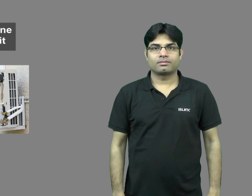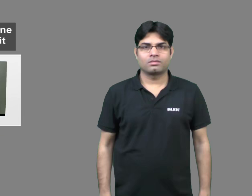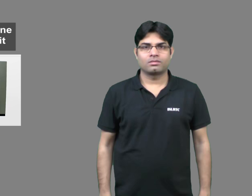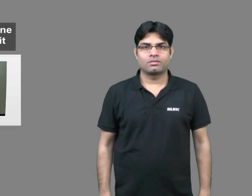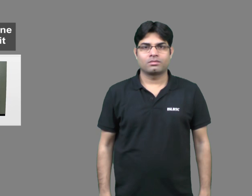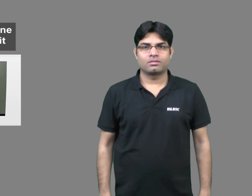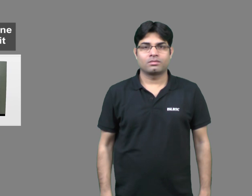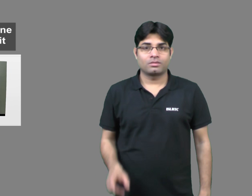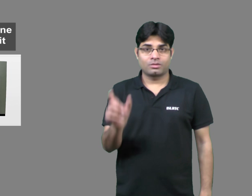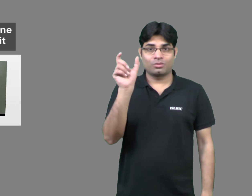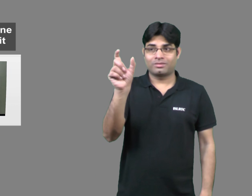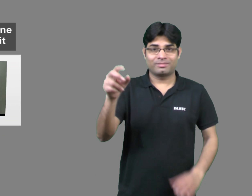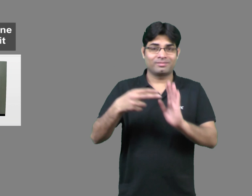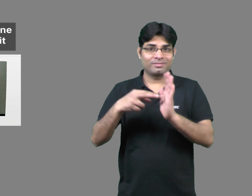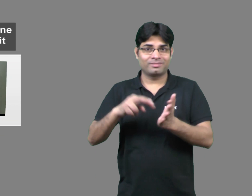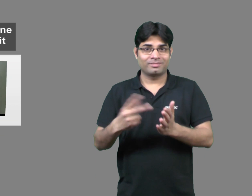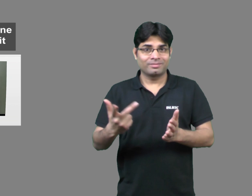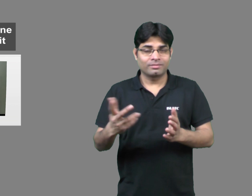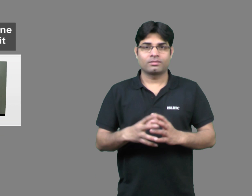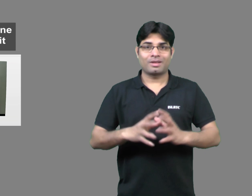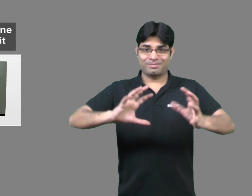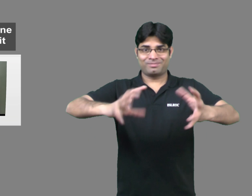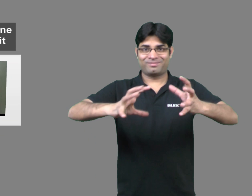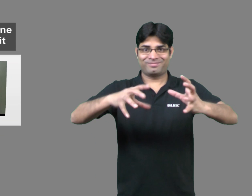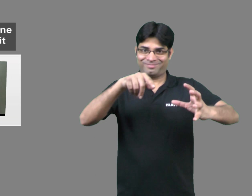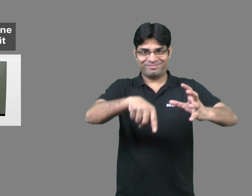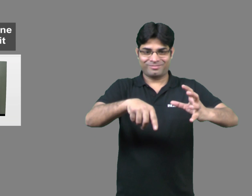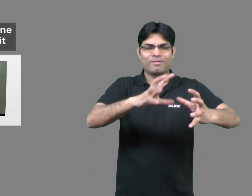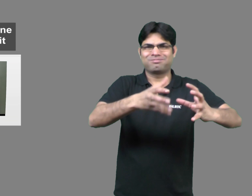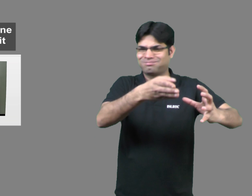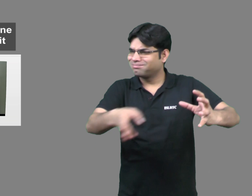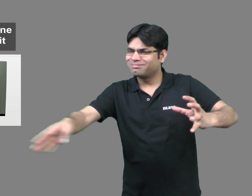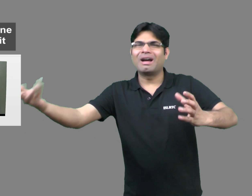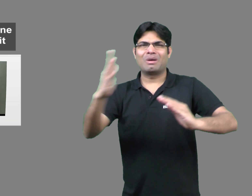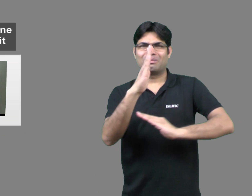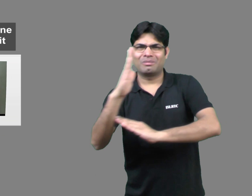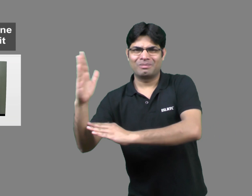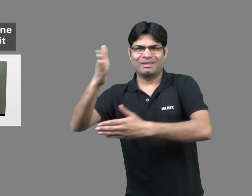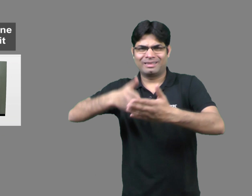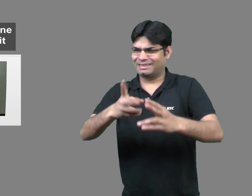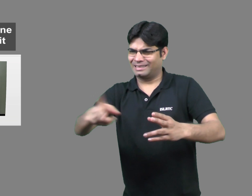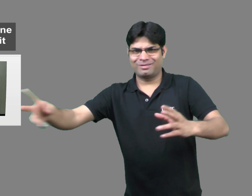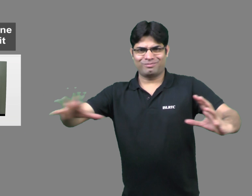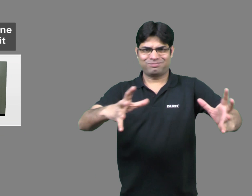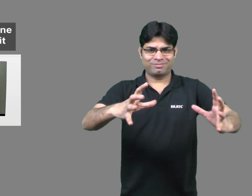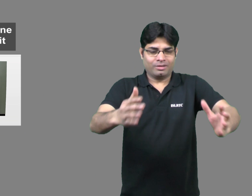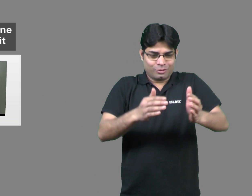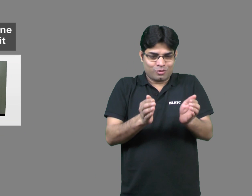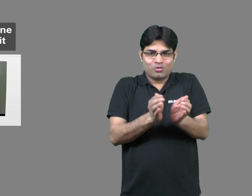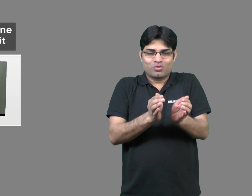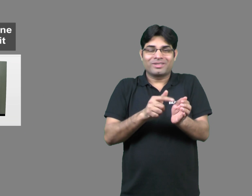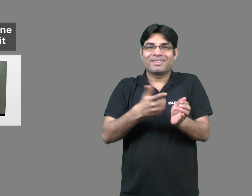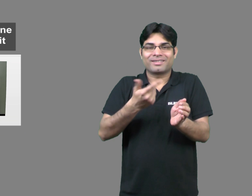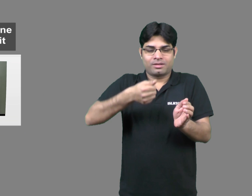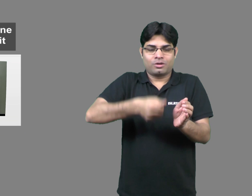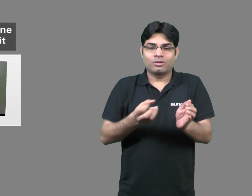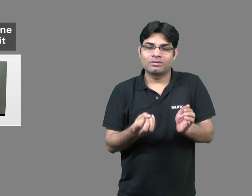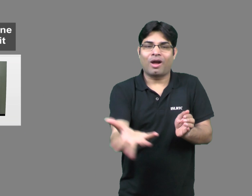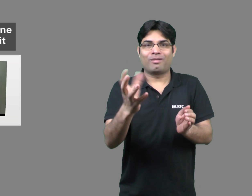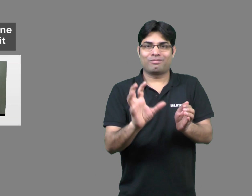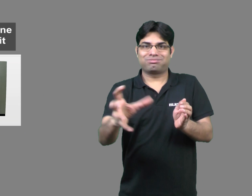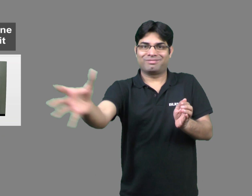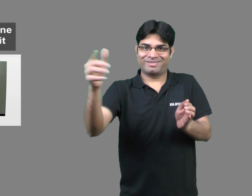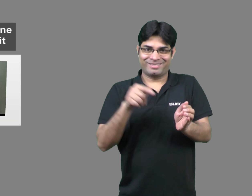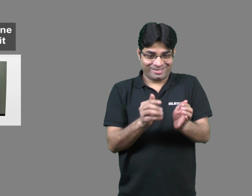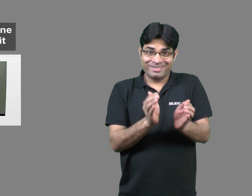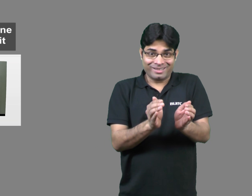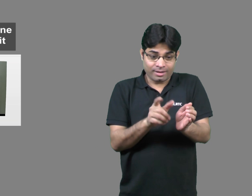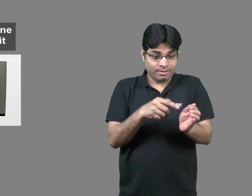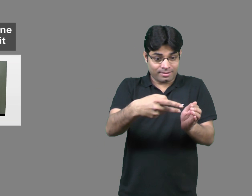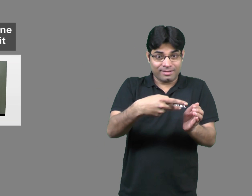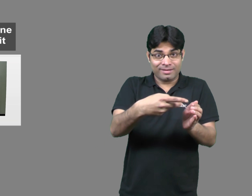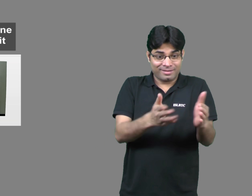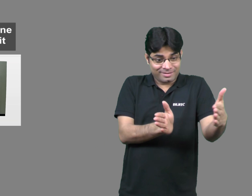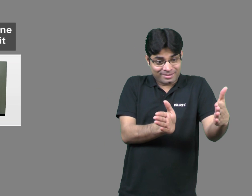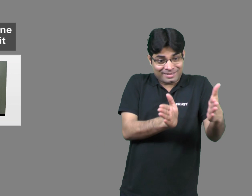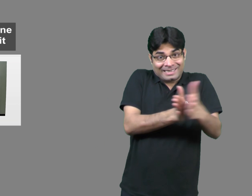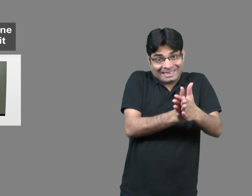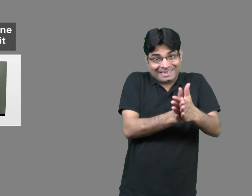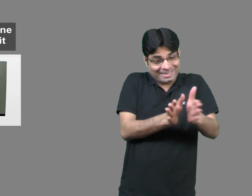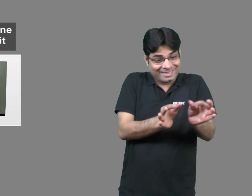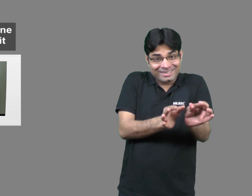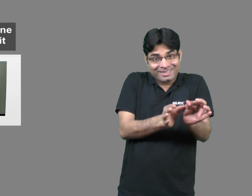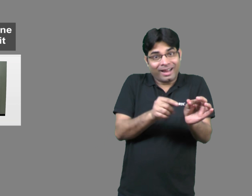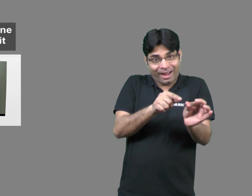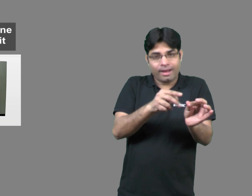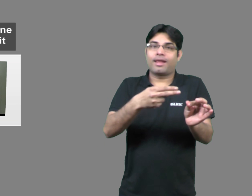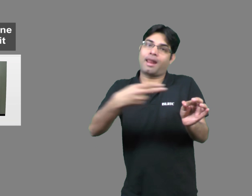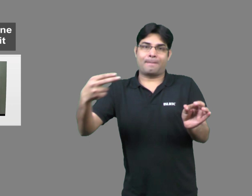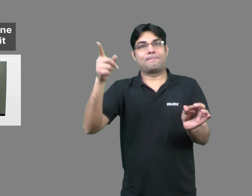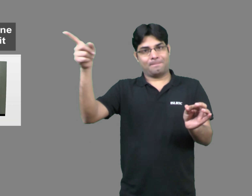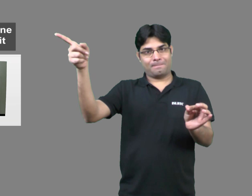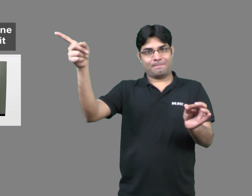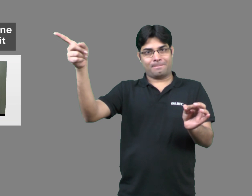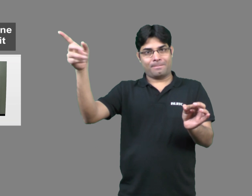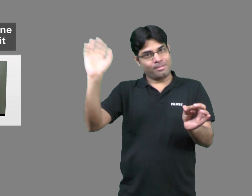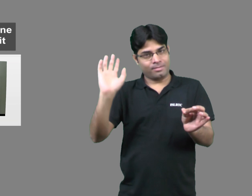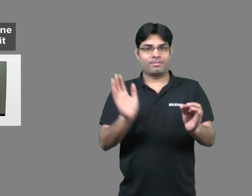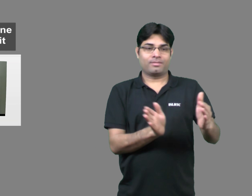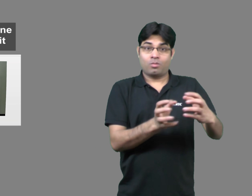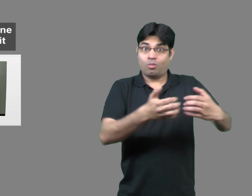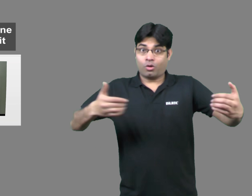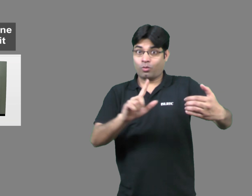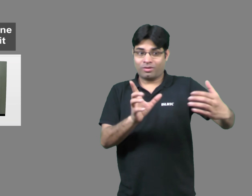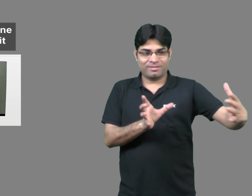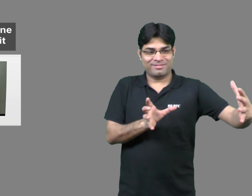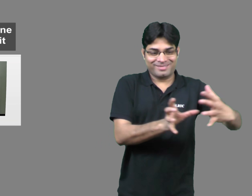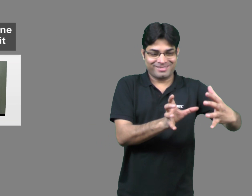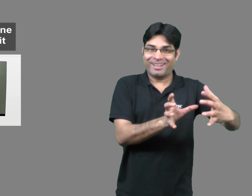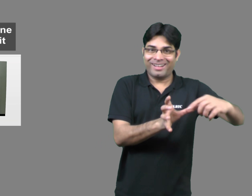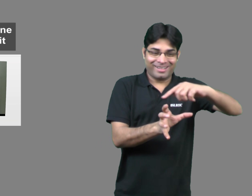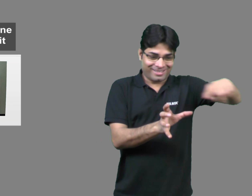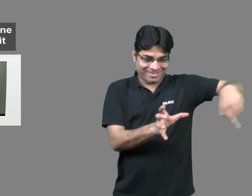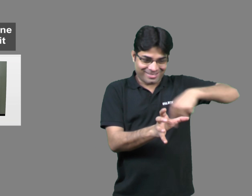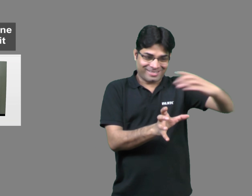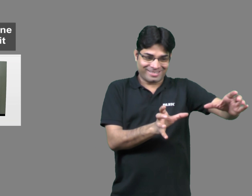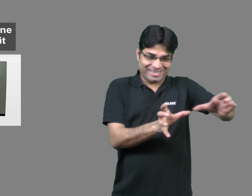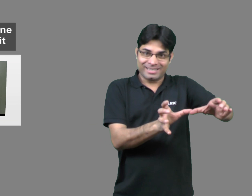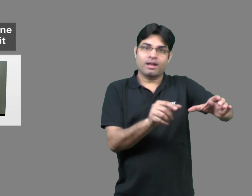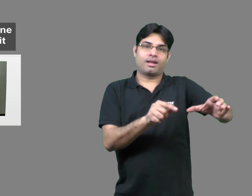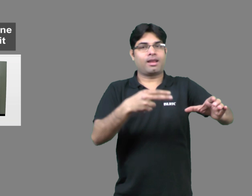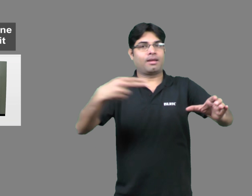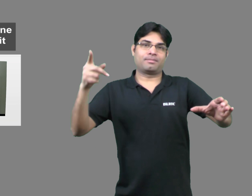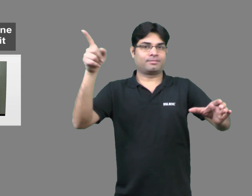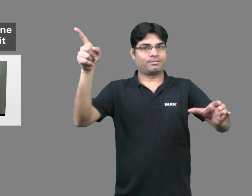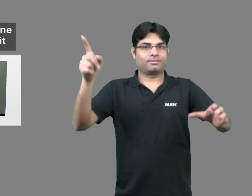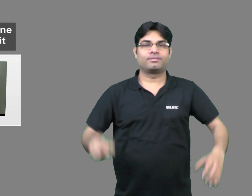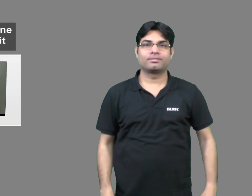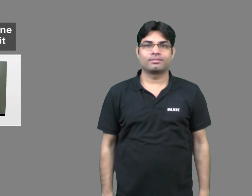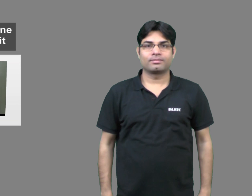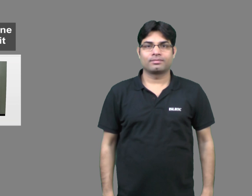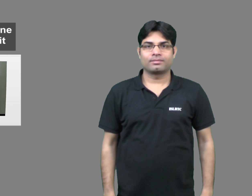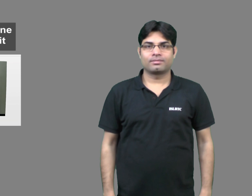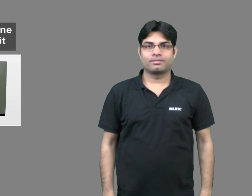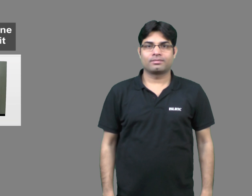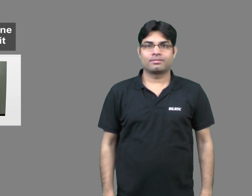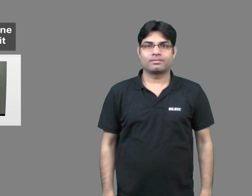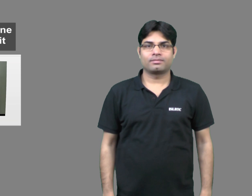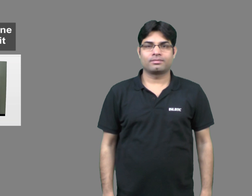Inbuilt Machine Control Unit